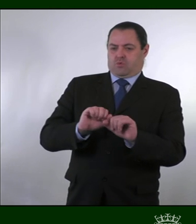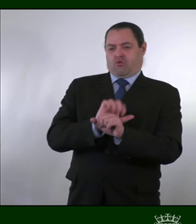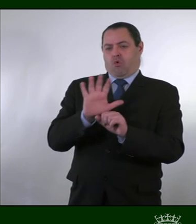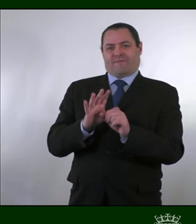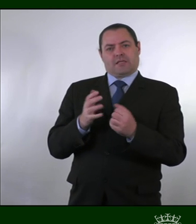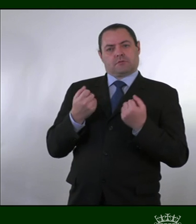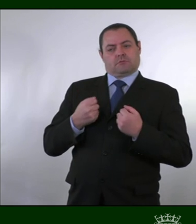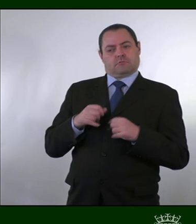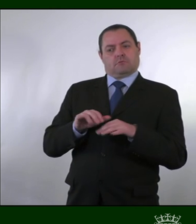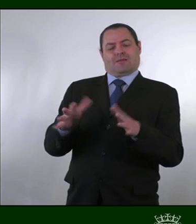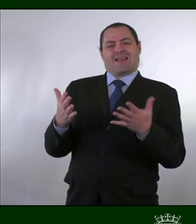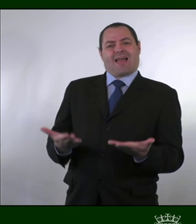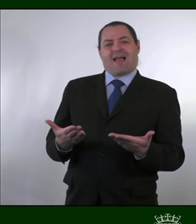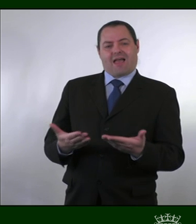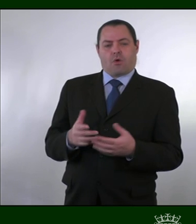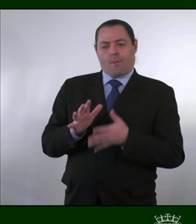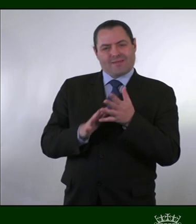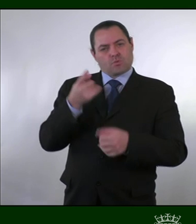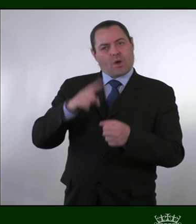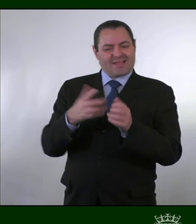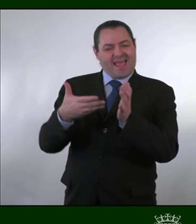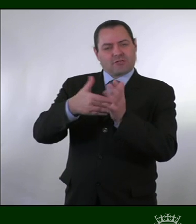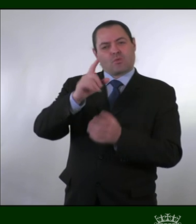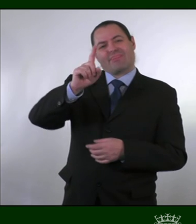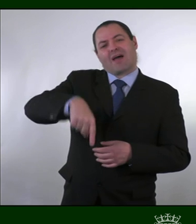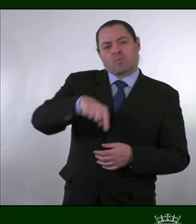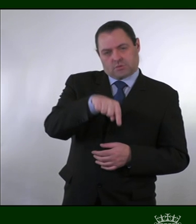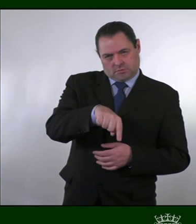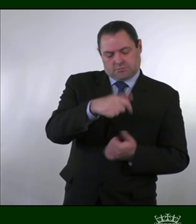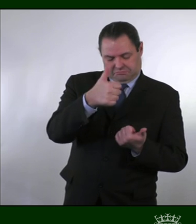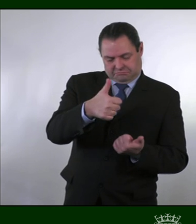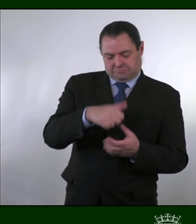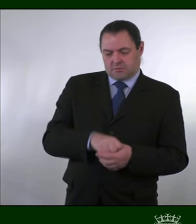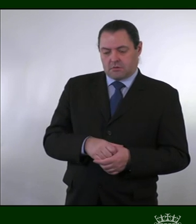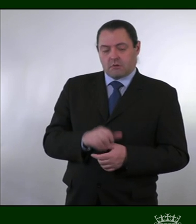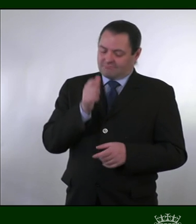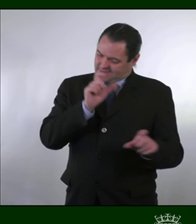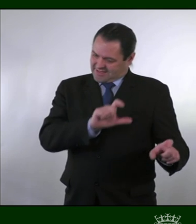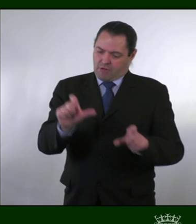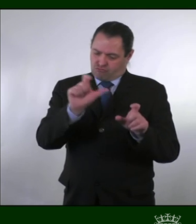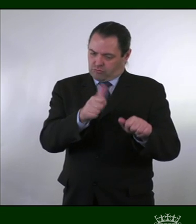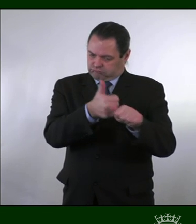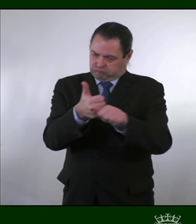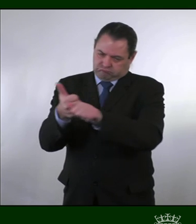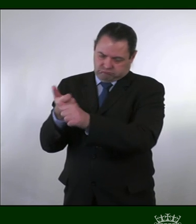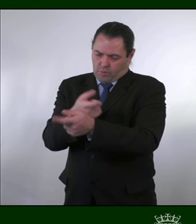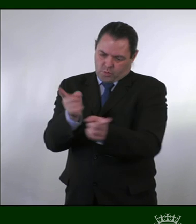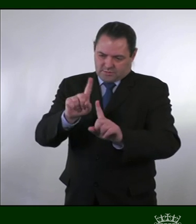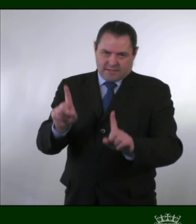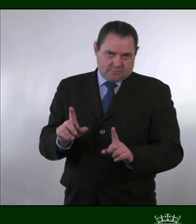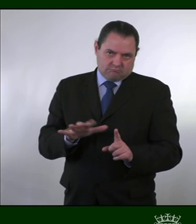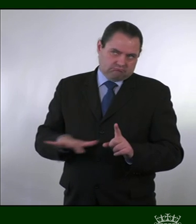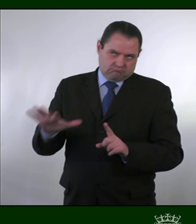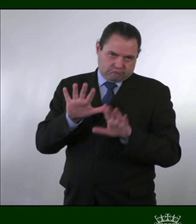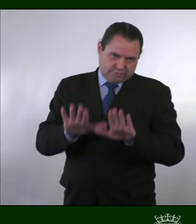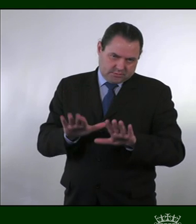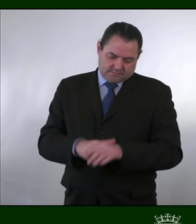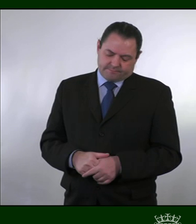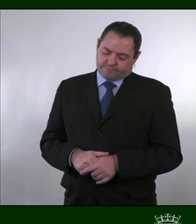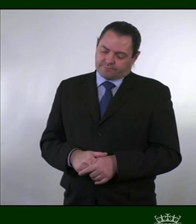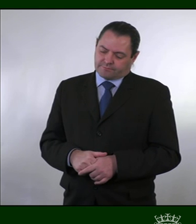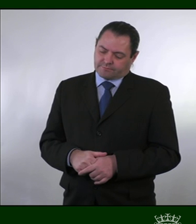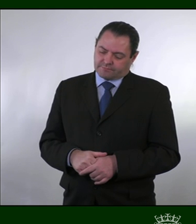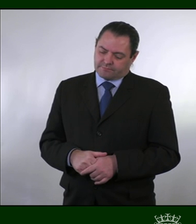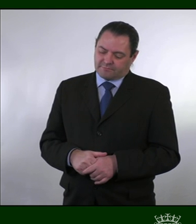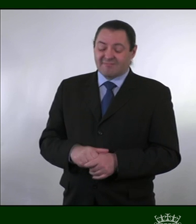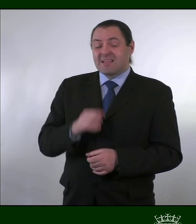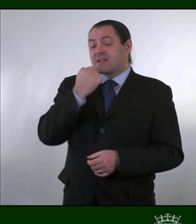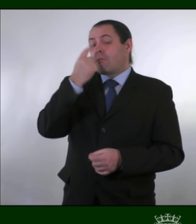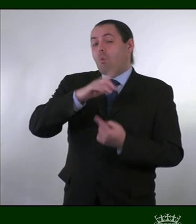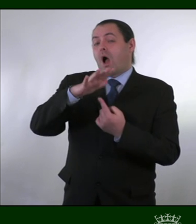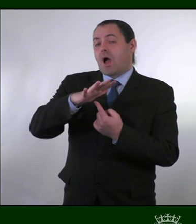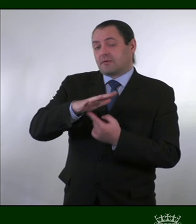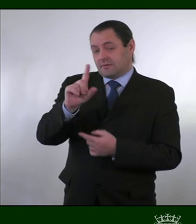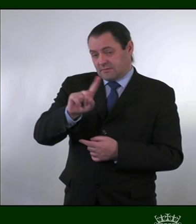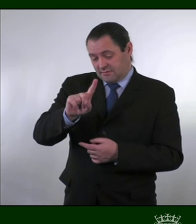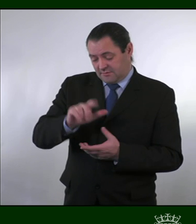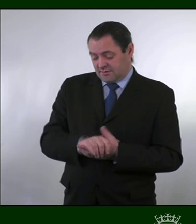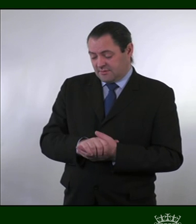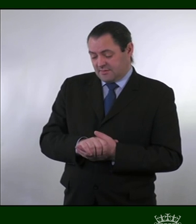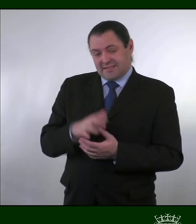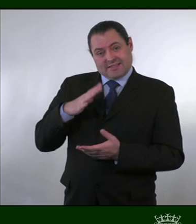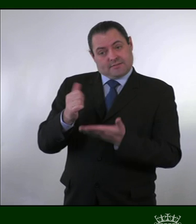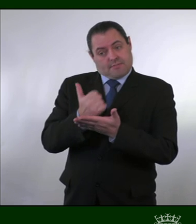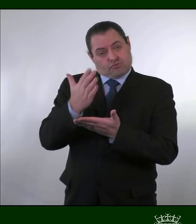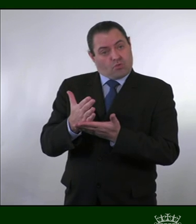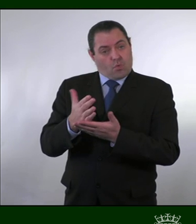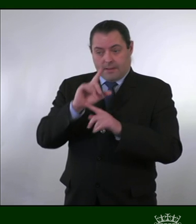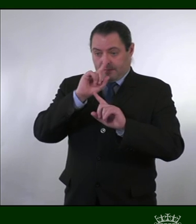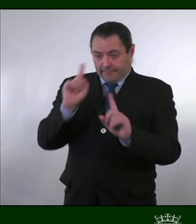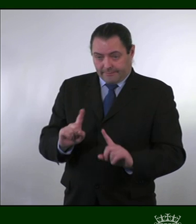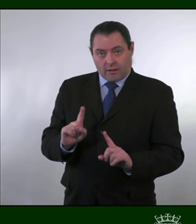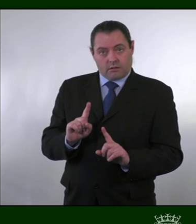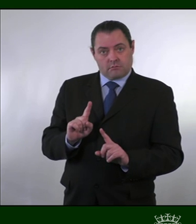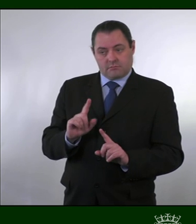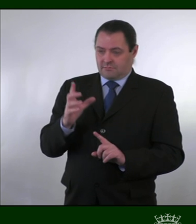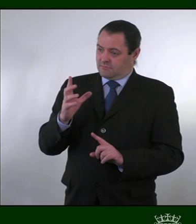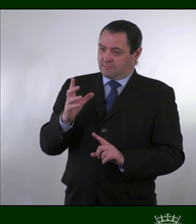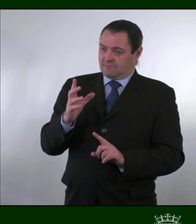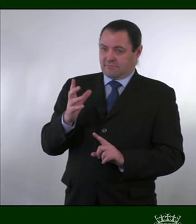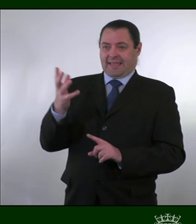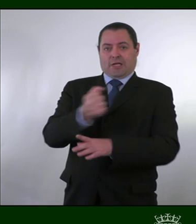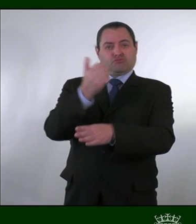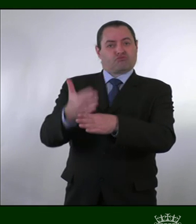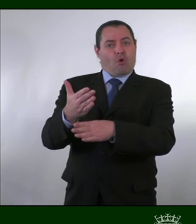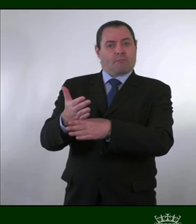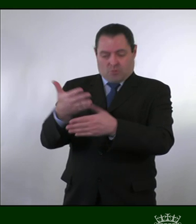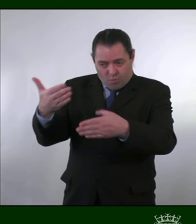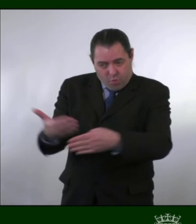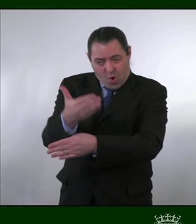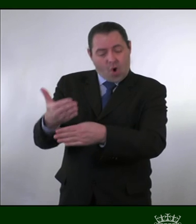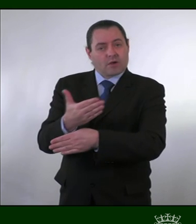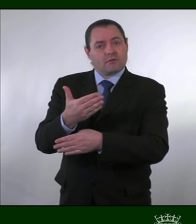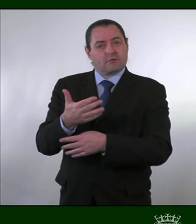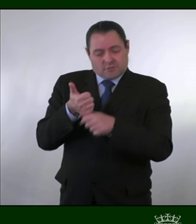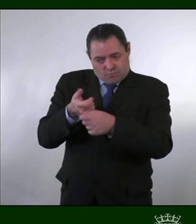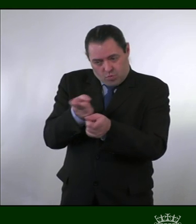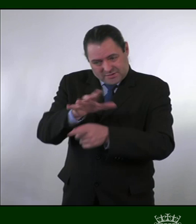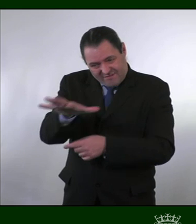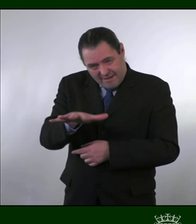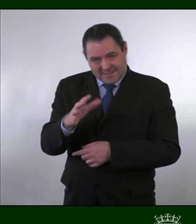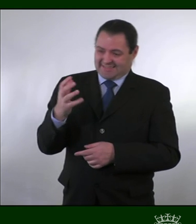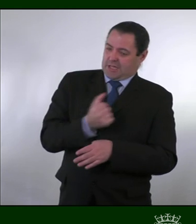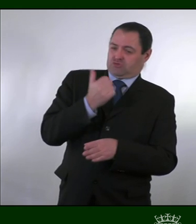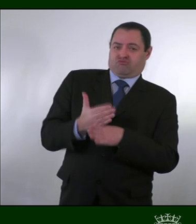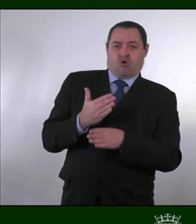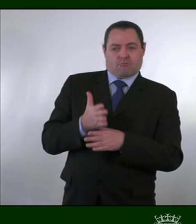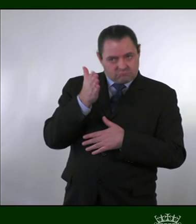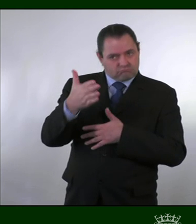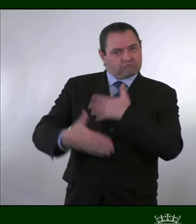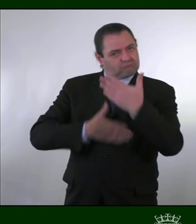That was £1,000 a household, and we will continue to support people throughout the country, but the most important thing we can do is to ensure that we get people into work and support families to get the jobs they need.